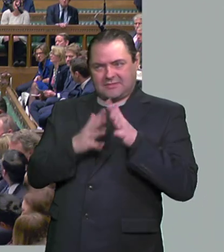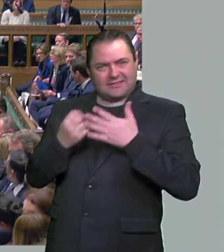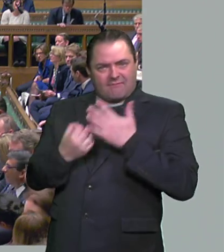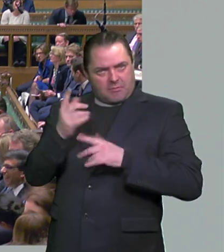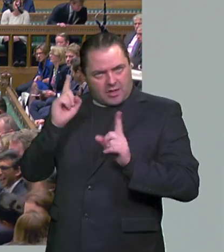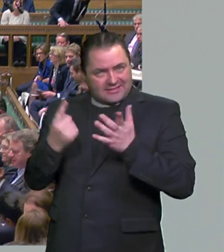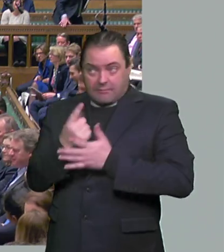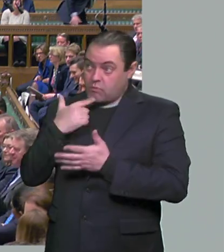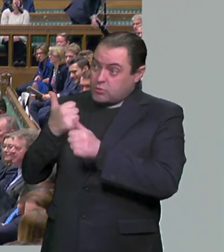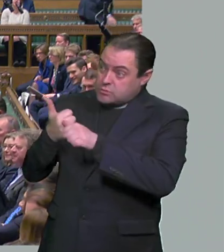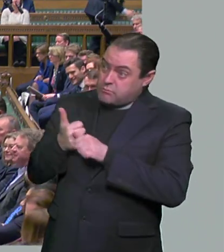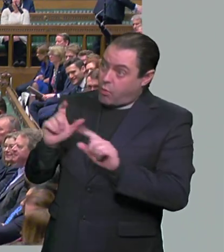Will he support me?